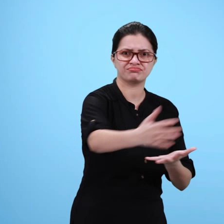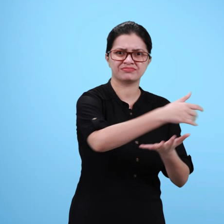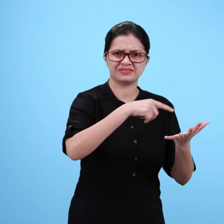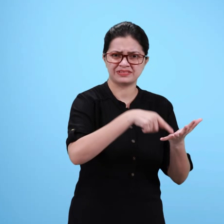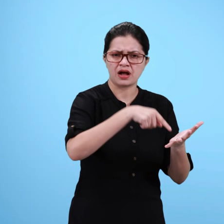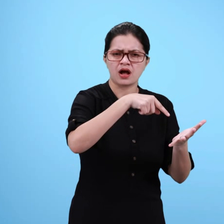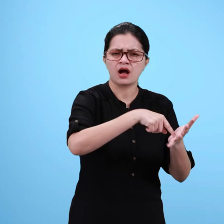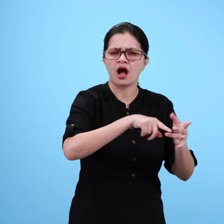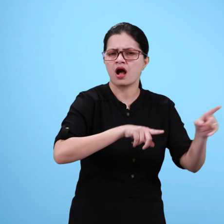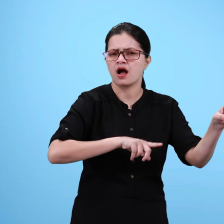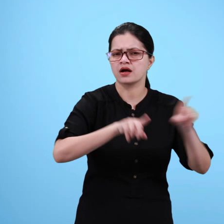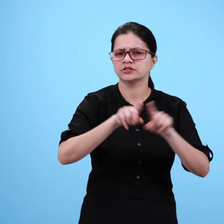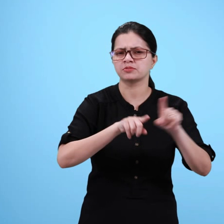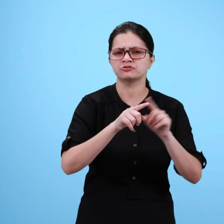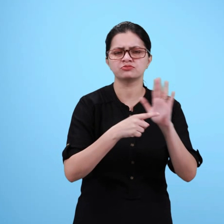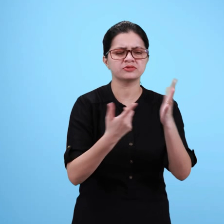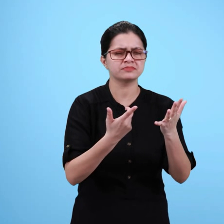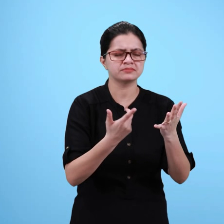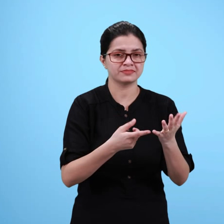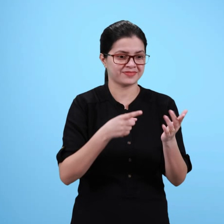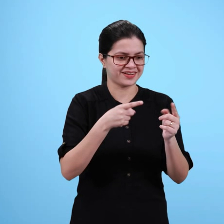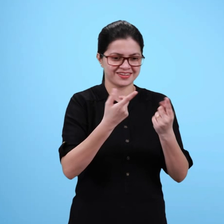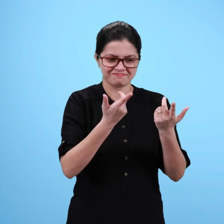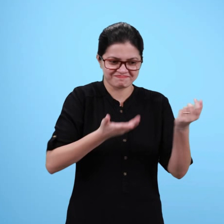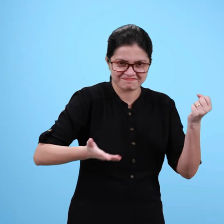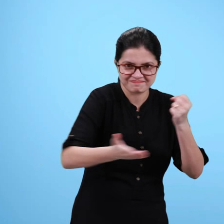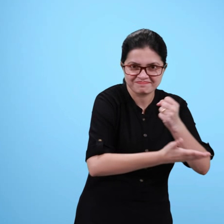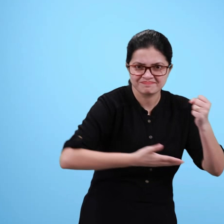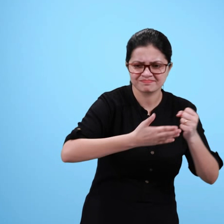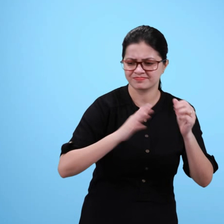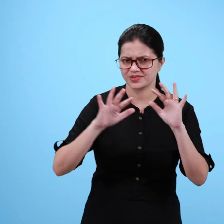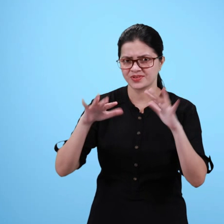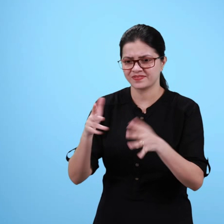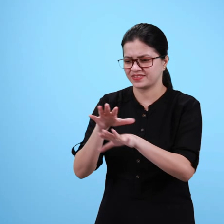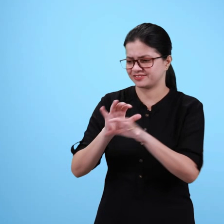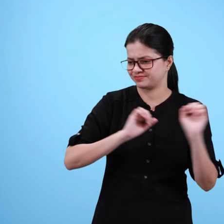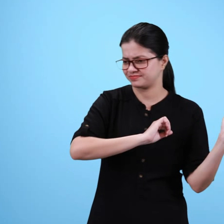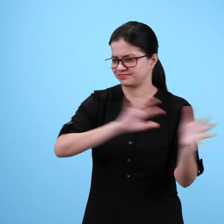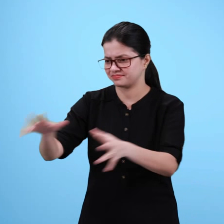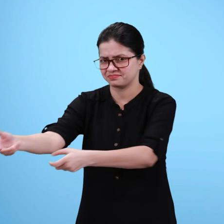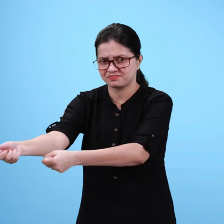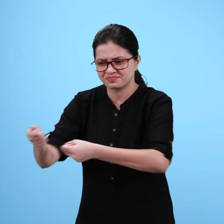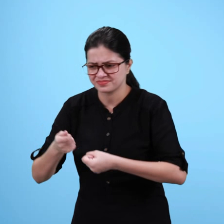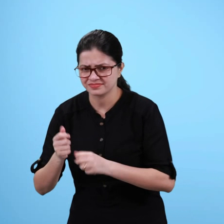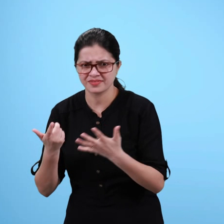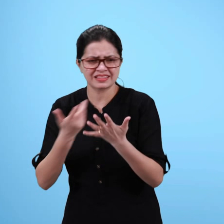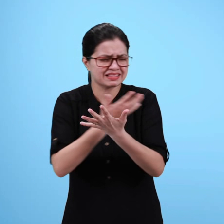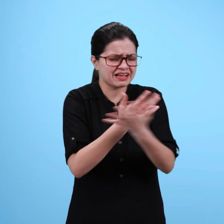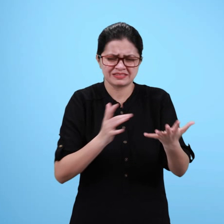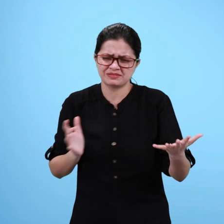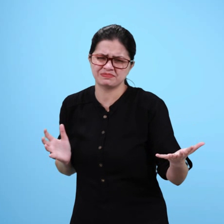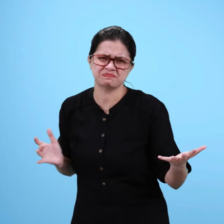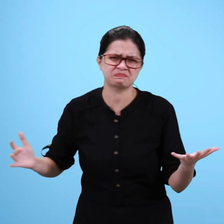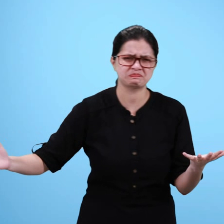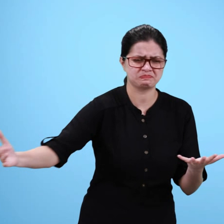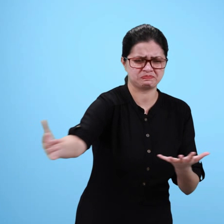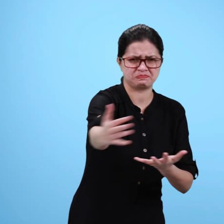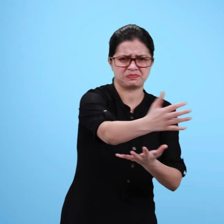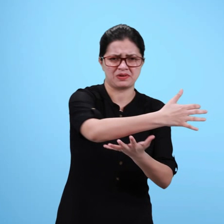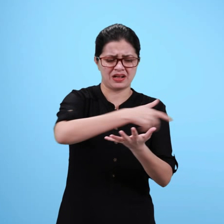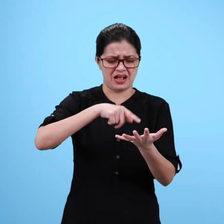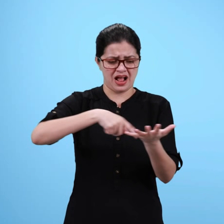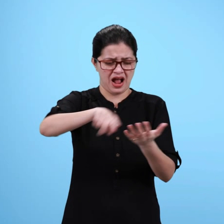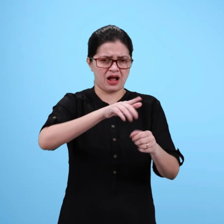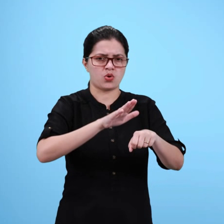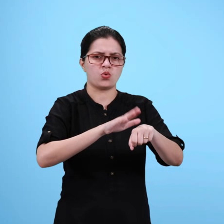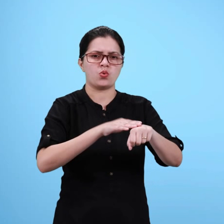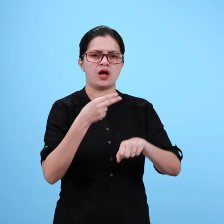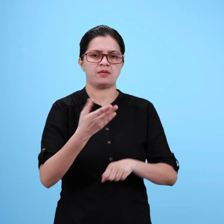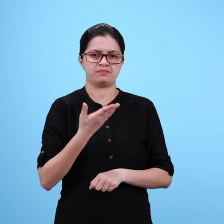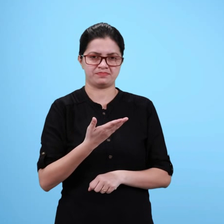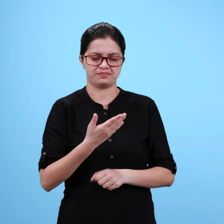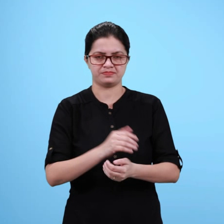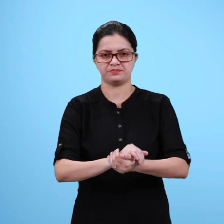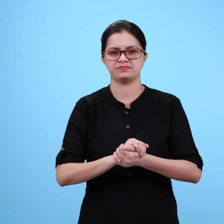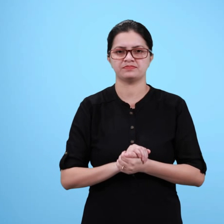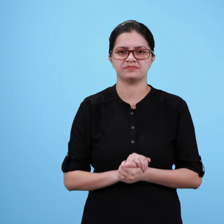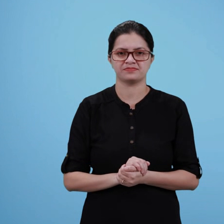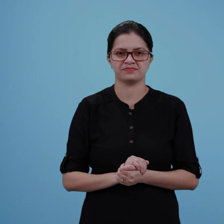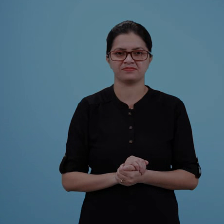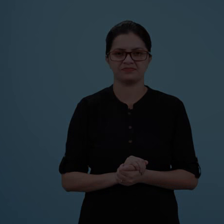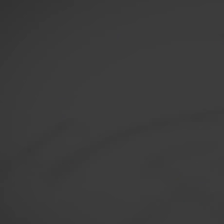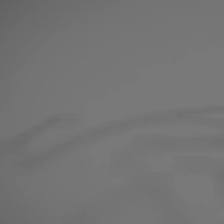For example, agriculture, fishing and gathering are primary activities.